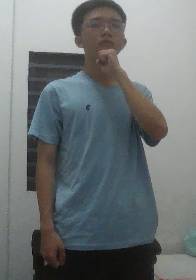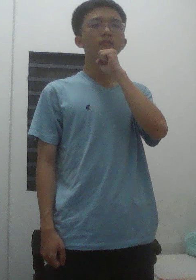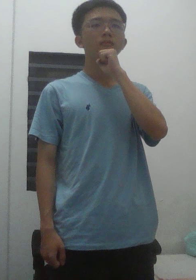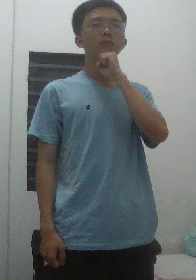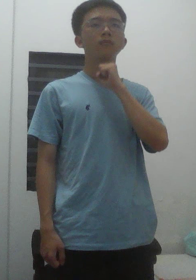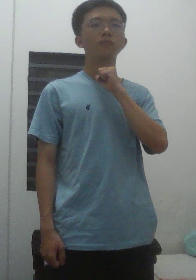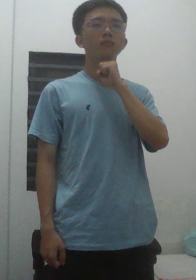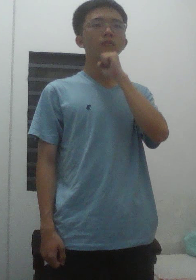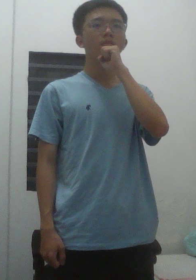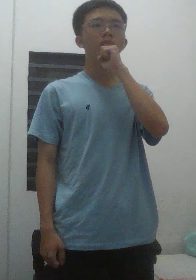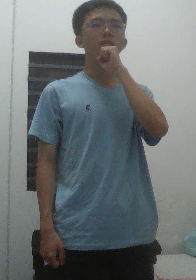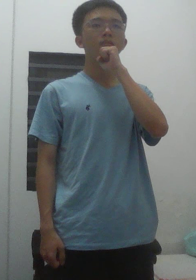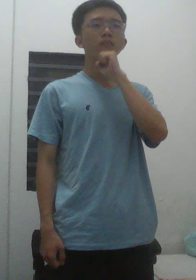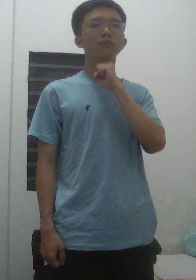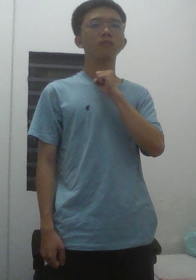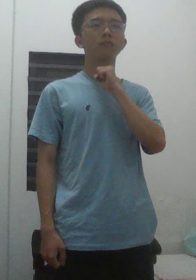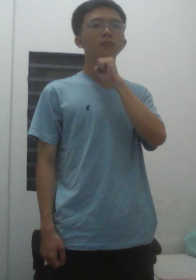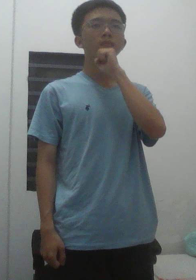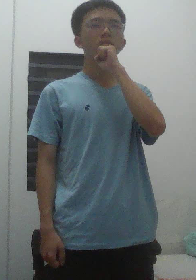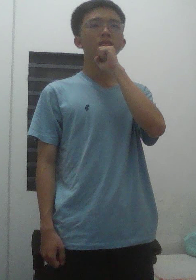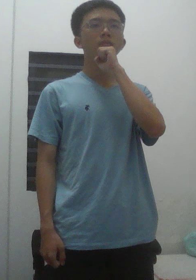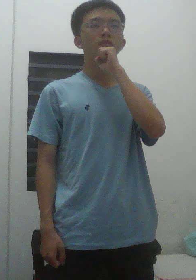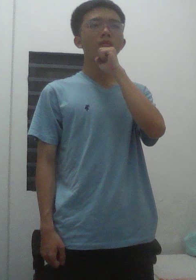dong y